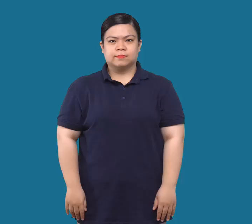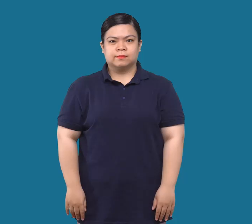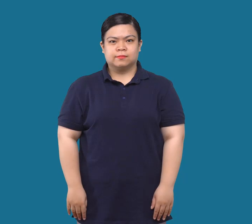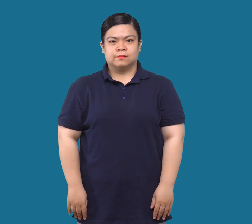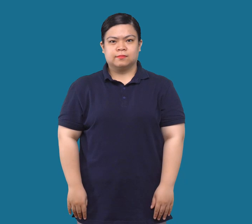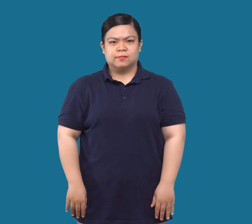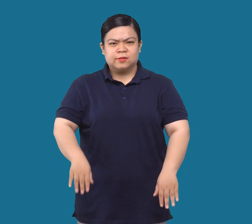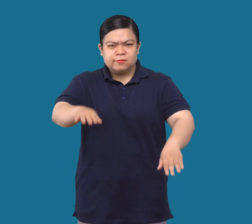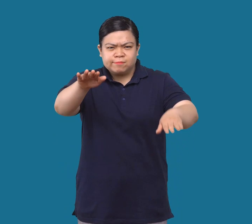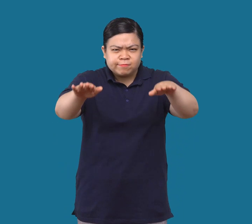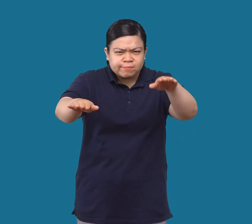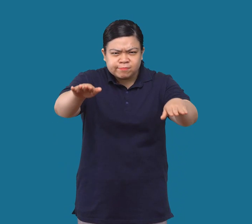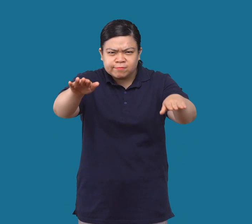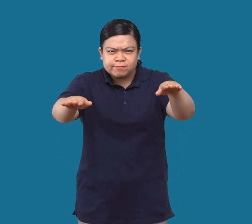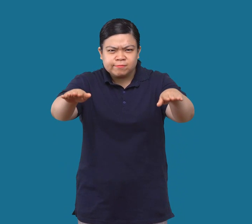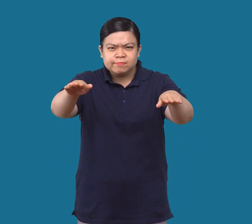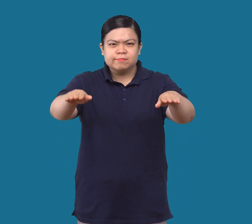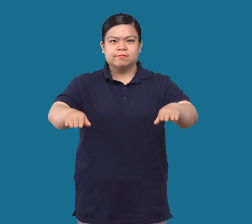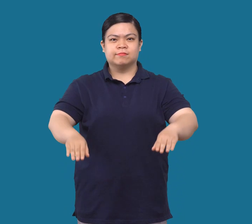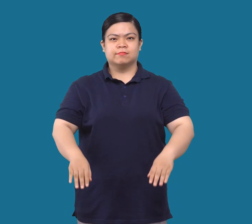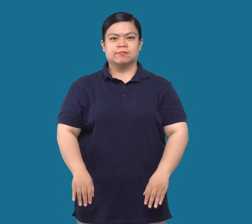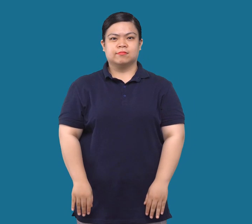thăng bằng